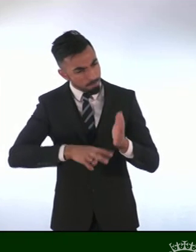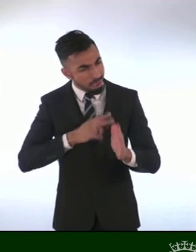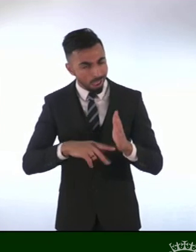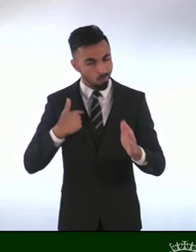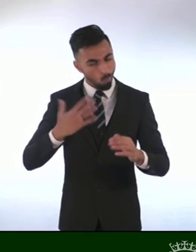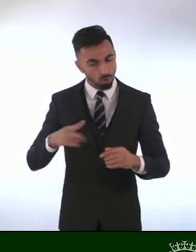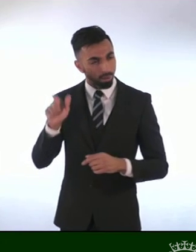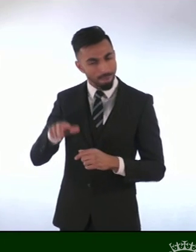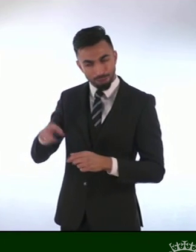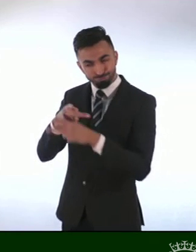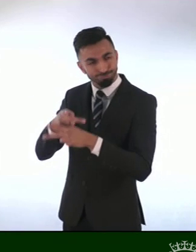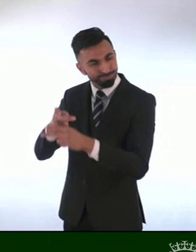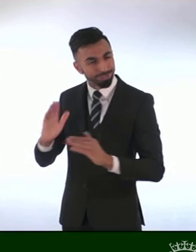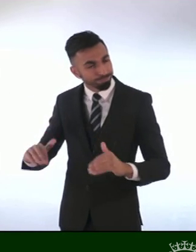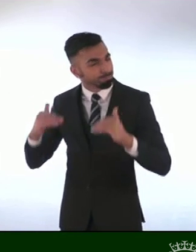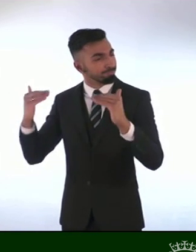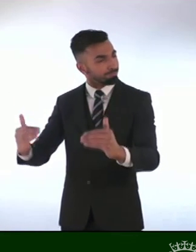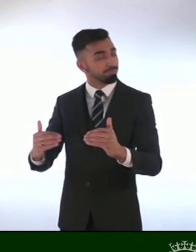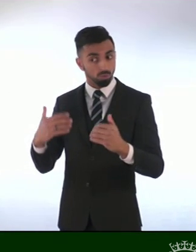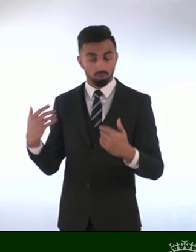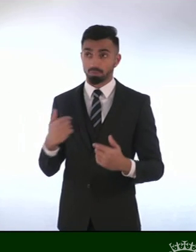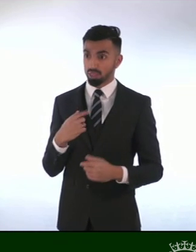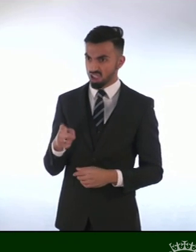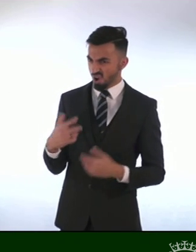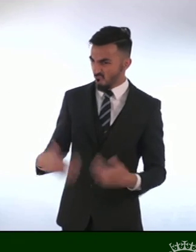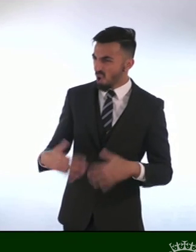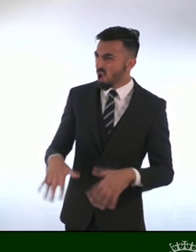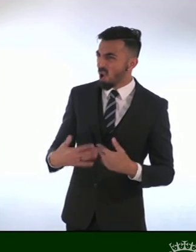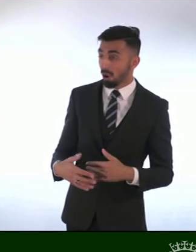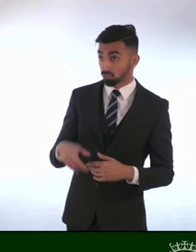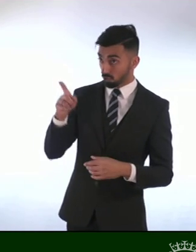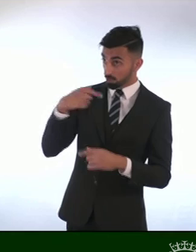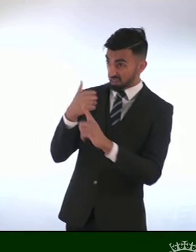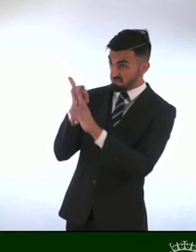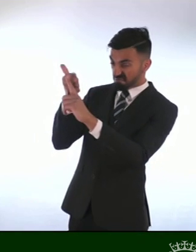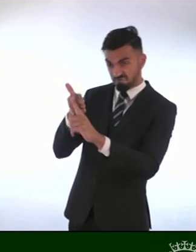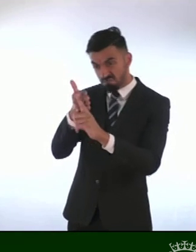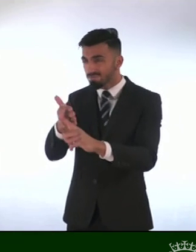I am absolutely determined to support him and them in their ambitions.